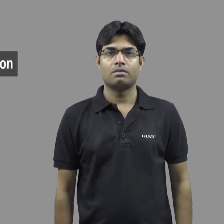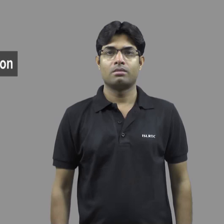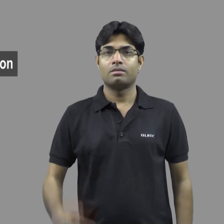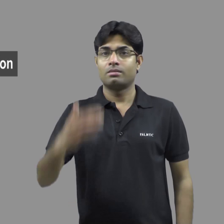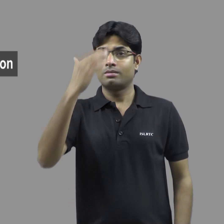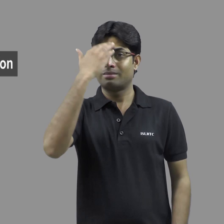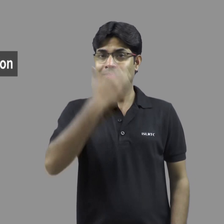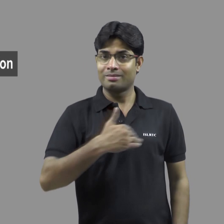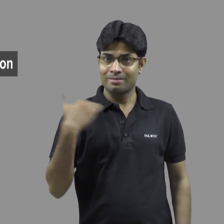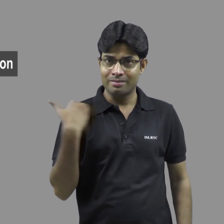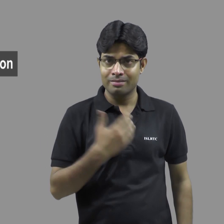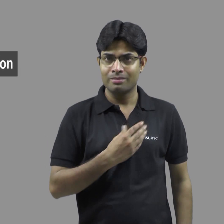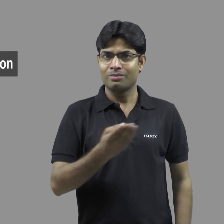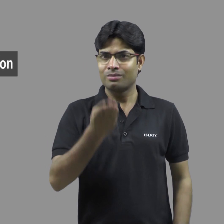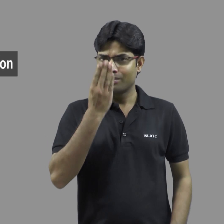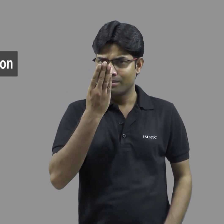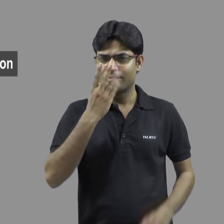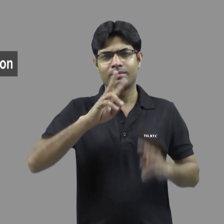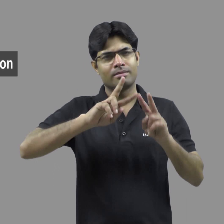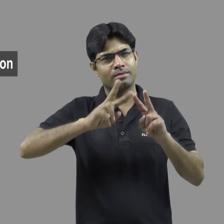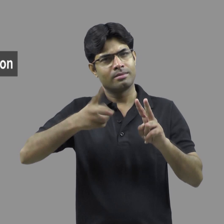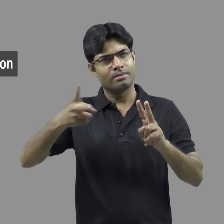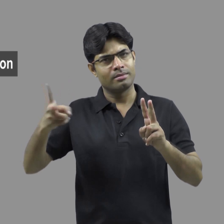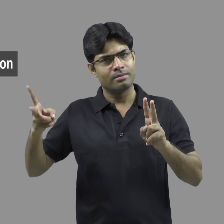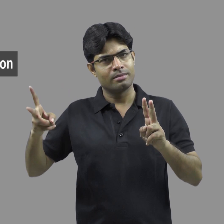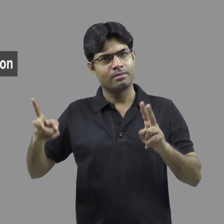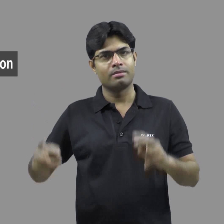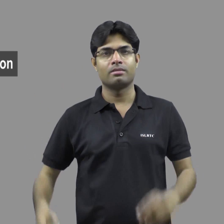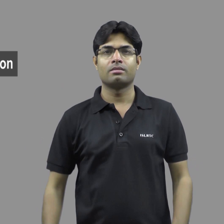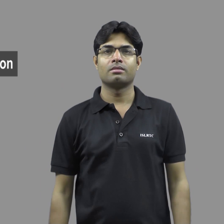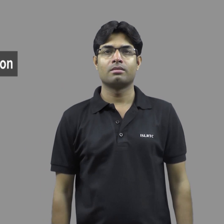Religion